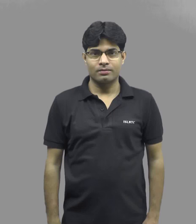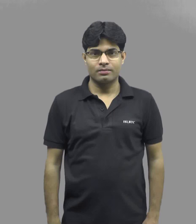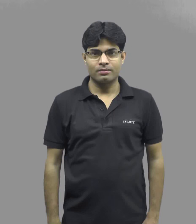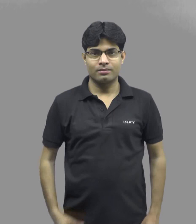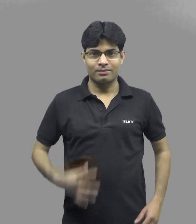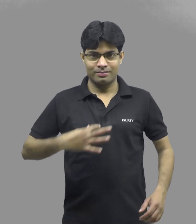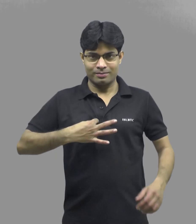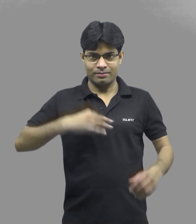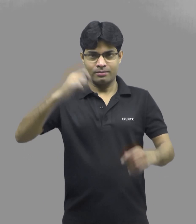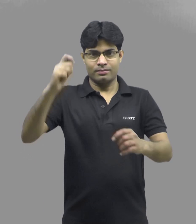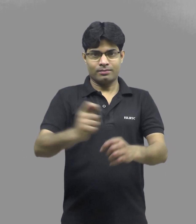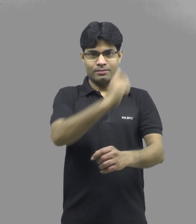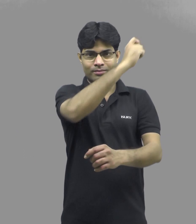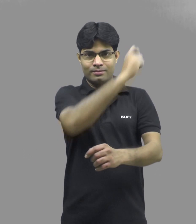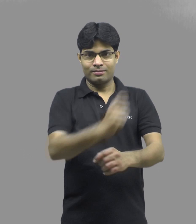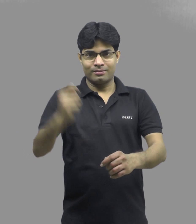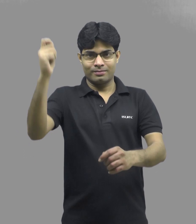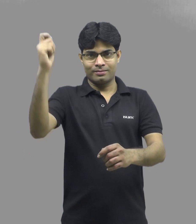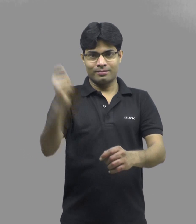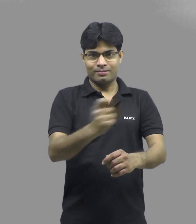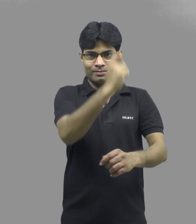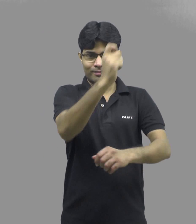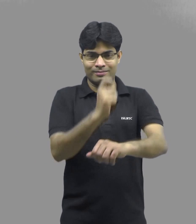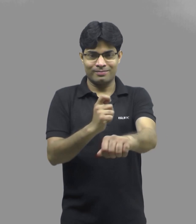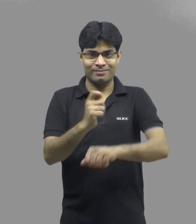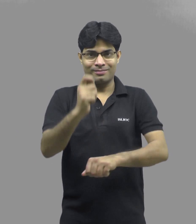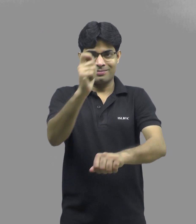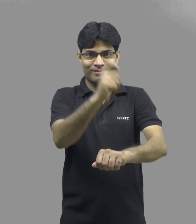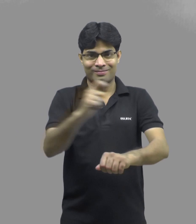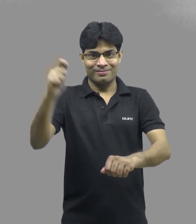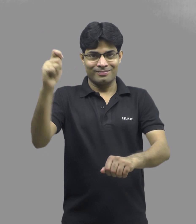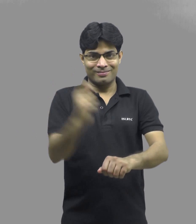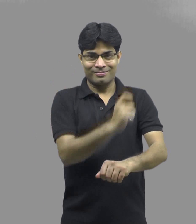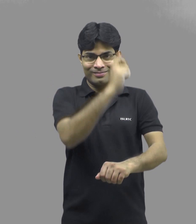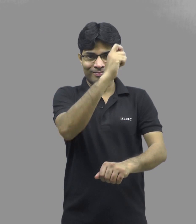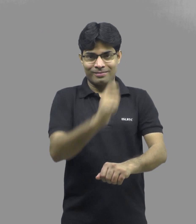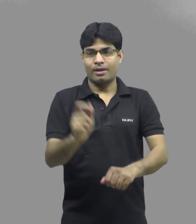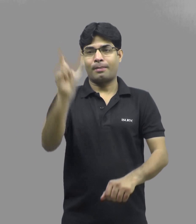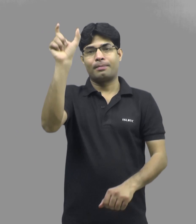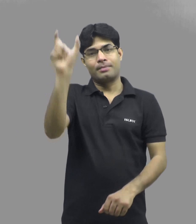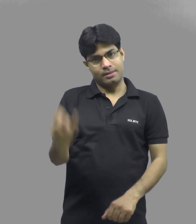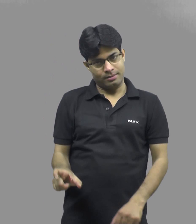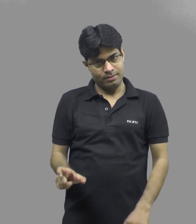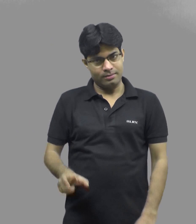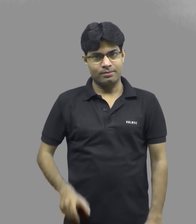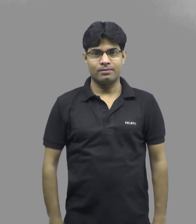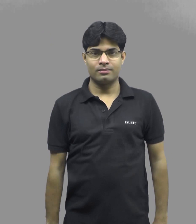Weaver